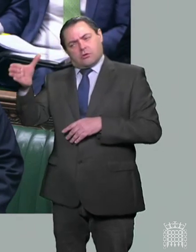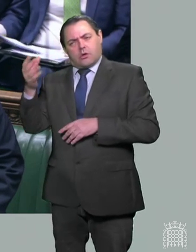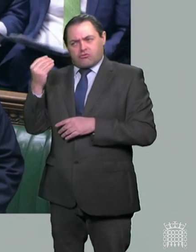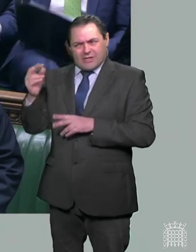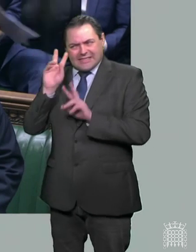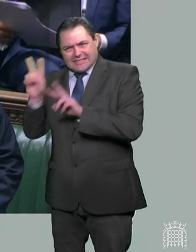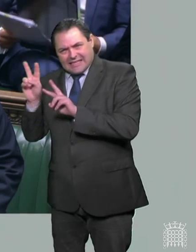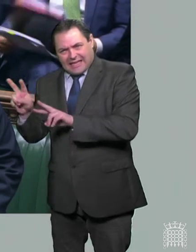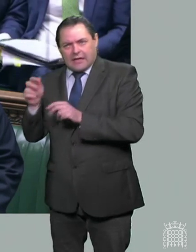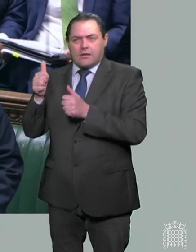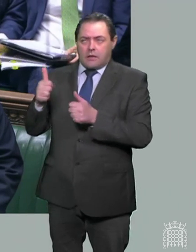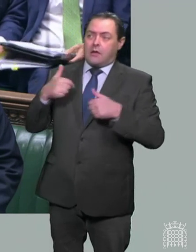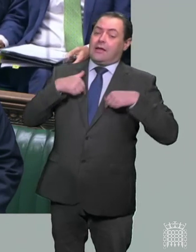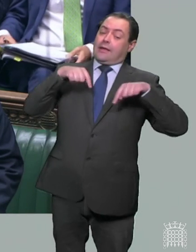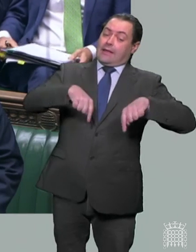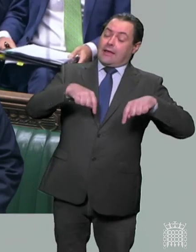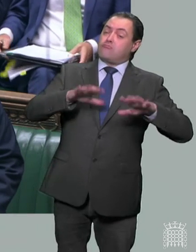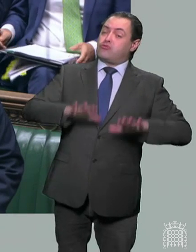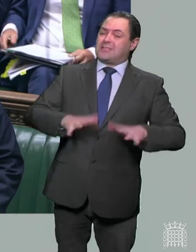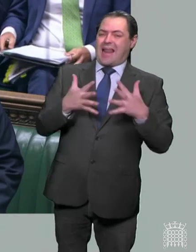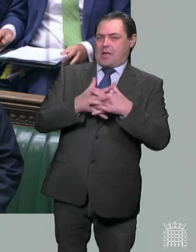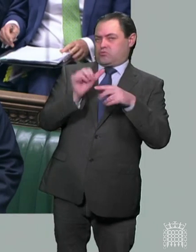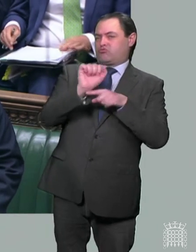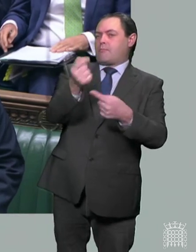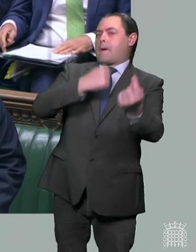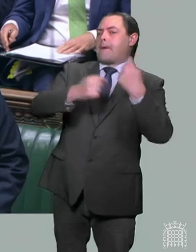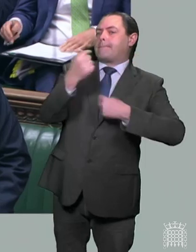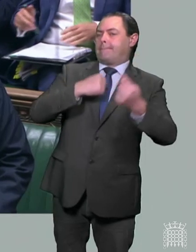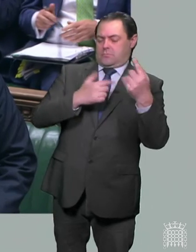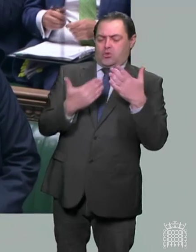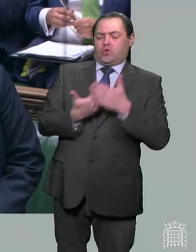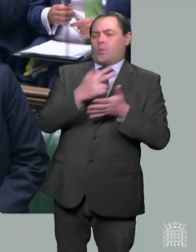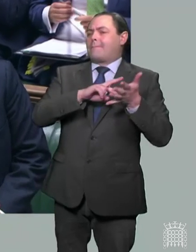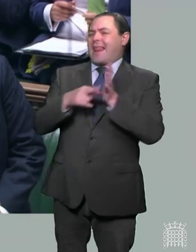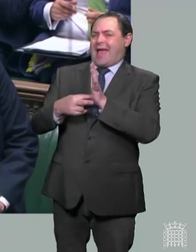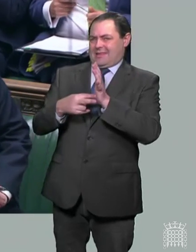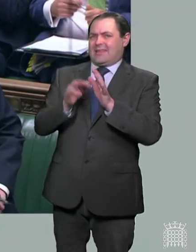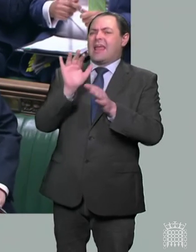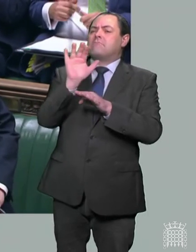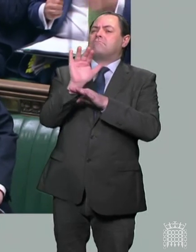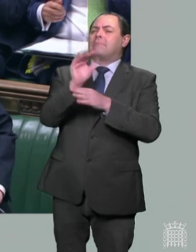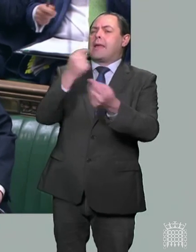Our only credible way of fixing this is with our new plan for immigration.